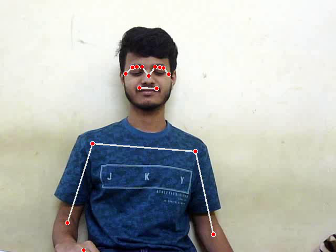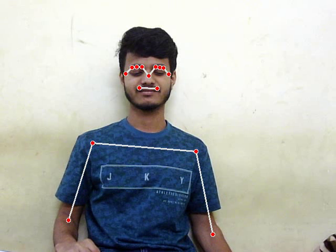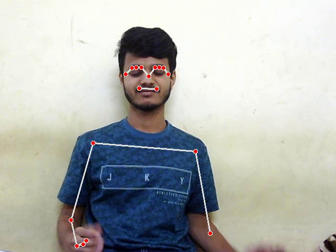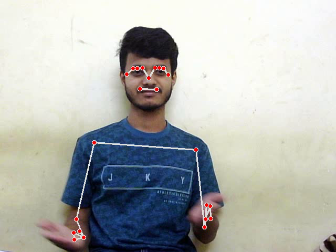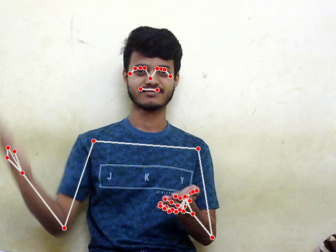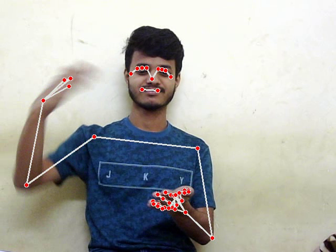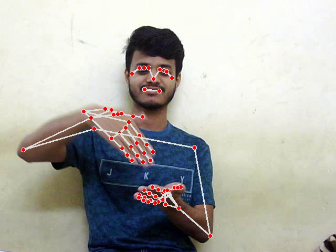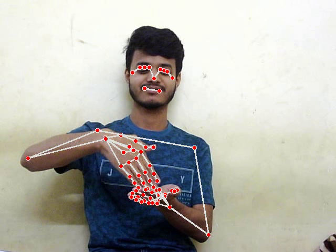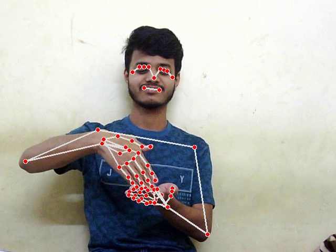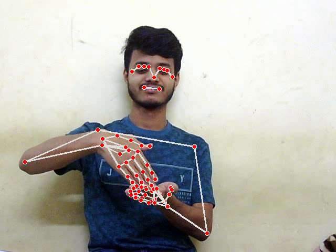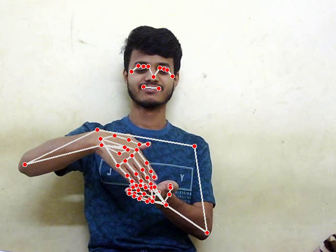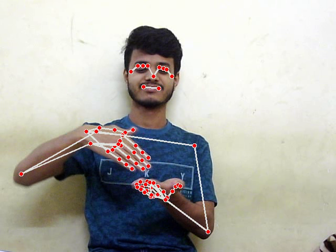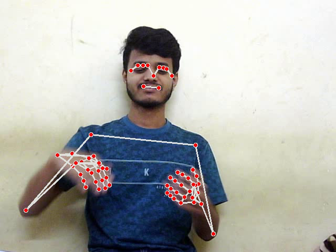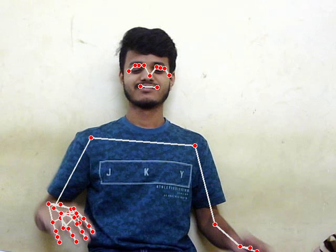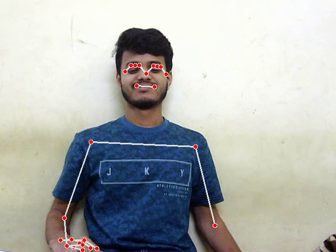again